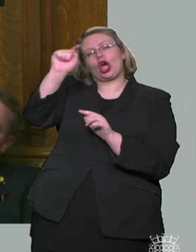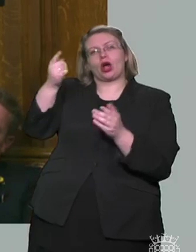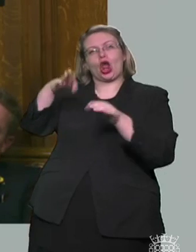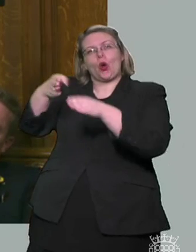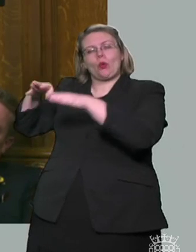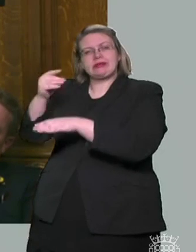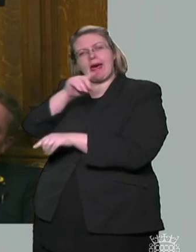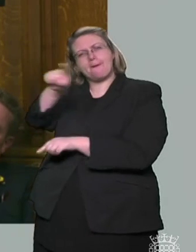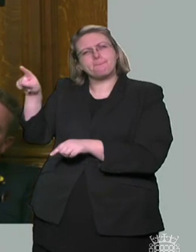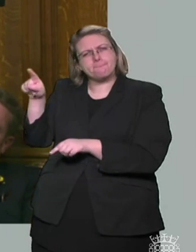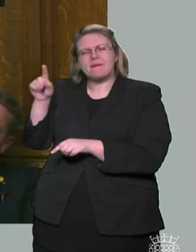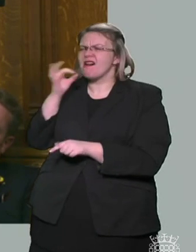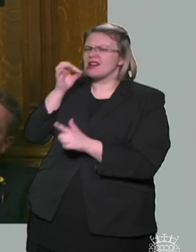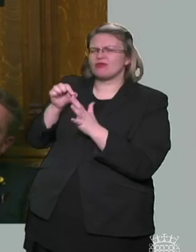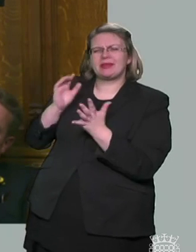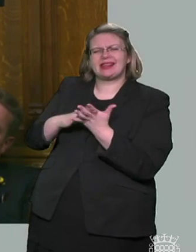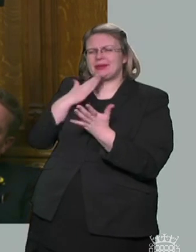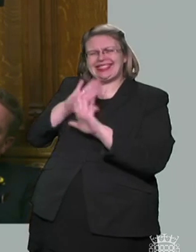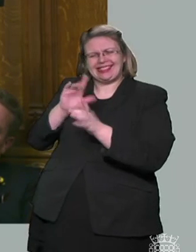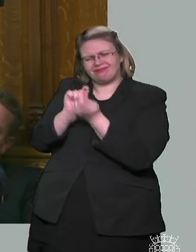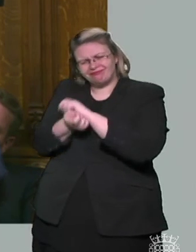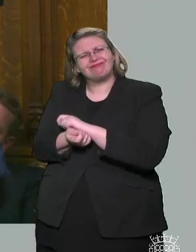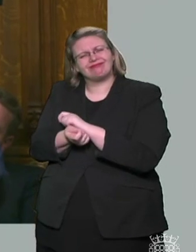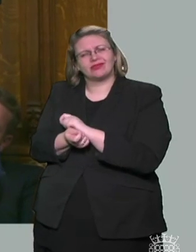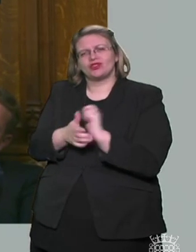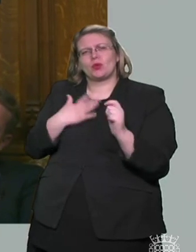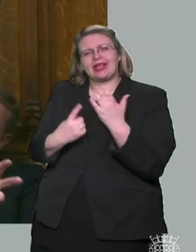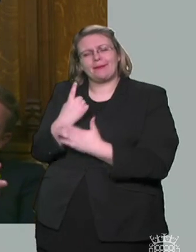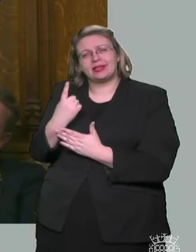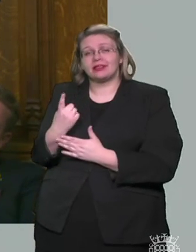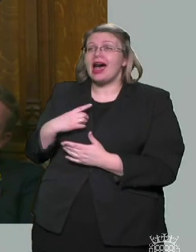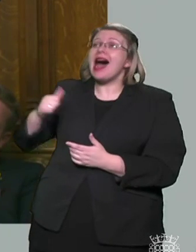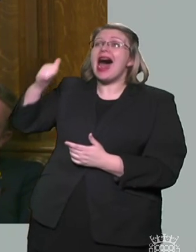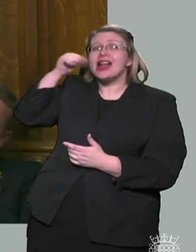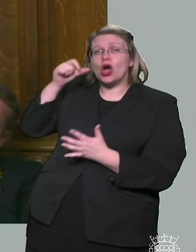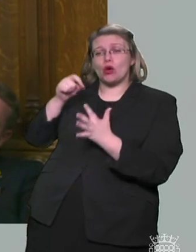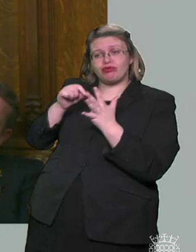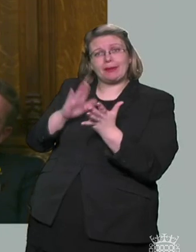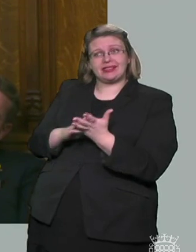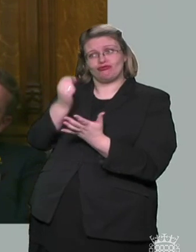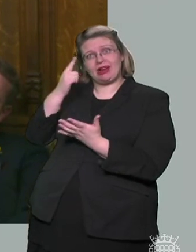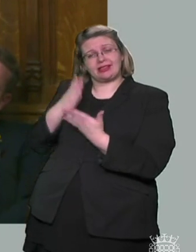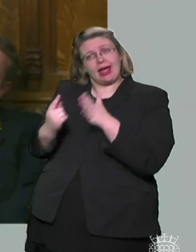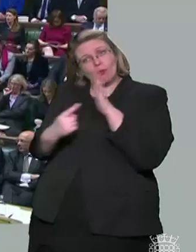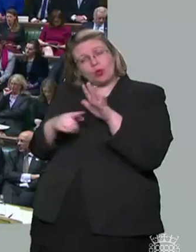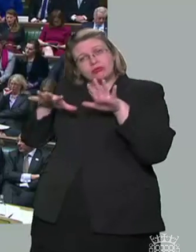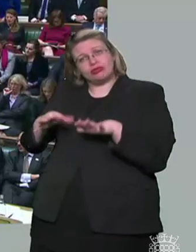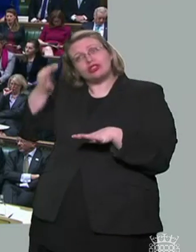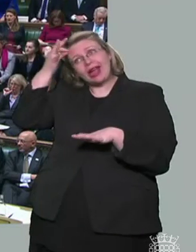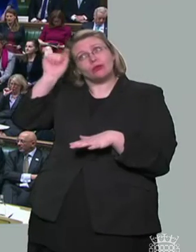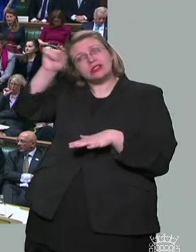Will the Prime Minister intervene to ensure that that does not happen, given how much I know he understands and appreciates the important work the British Council does?